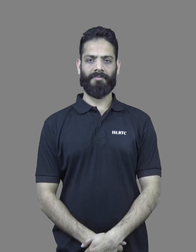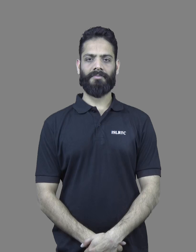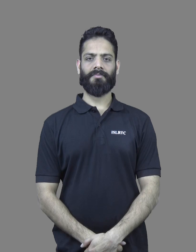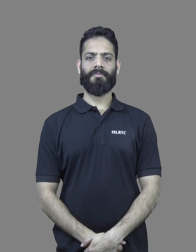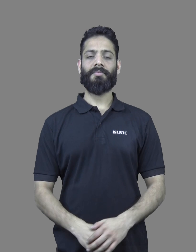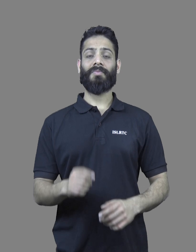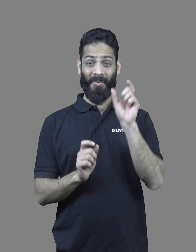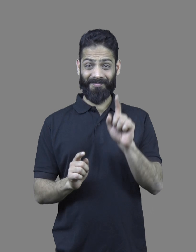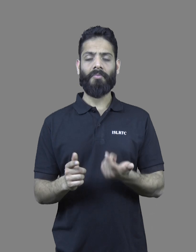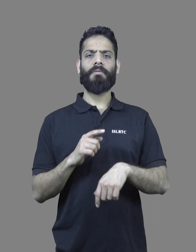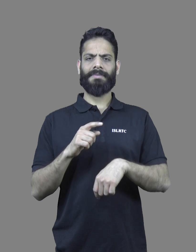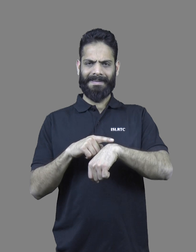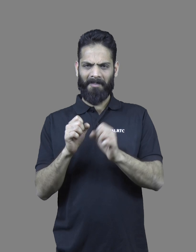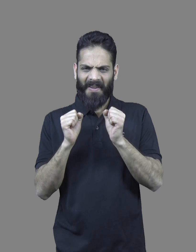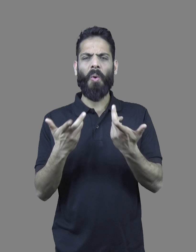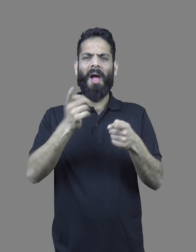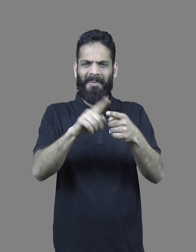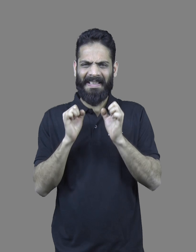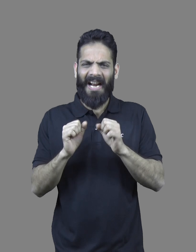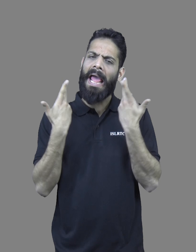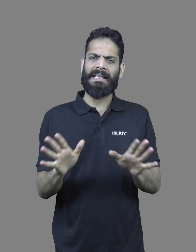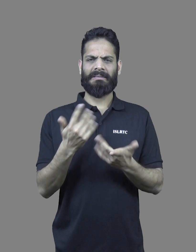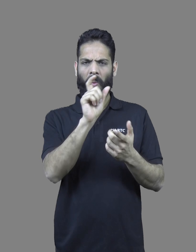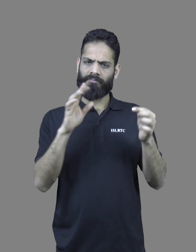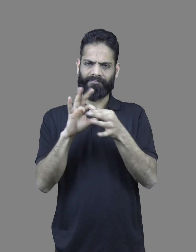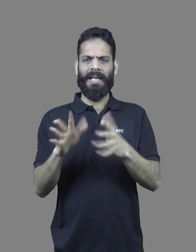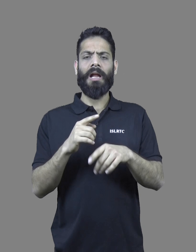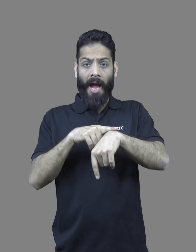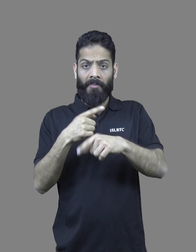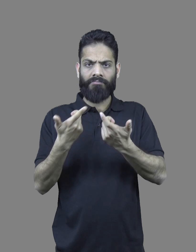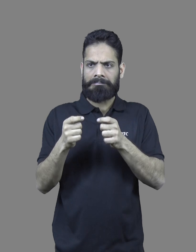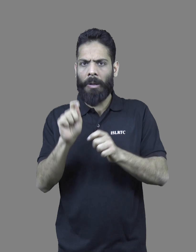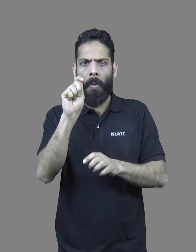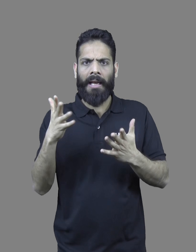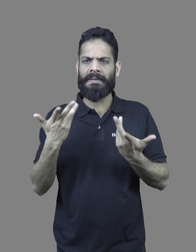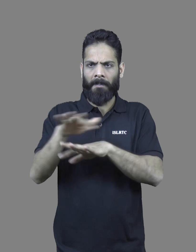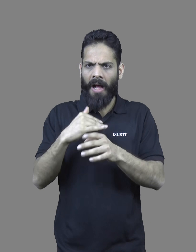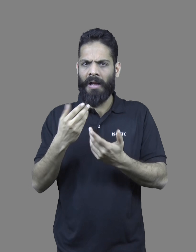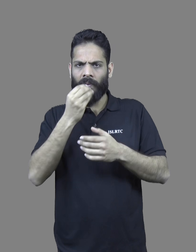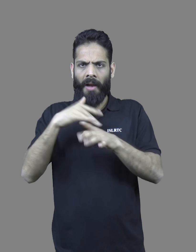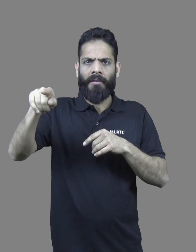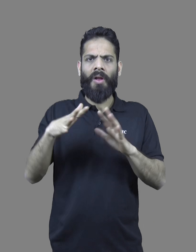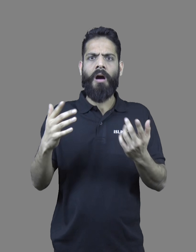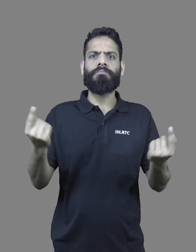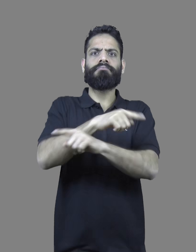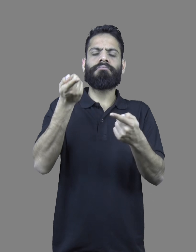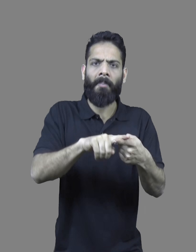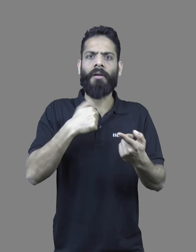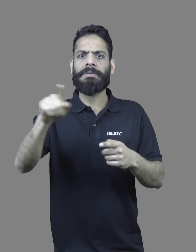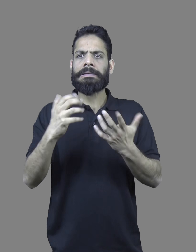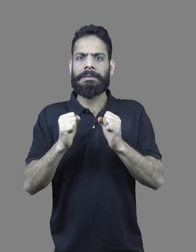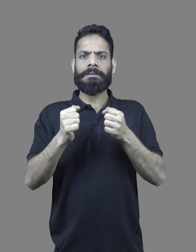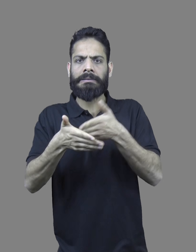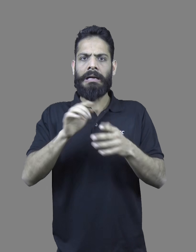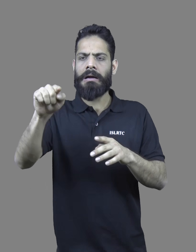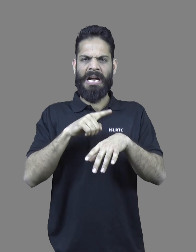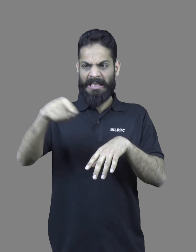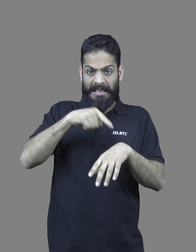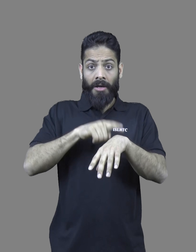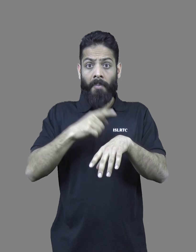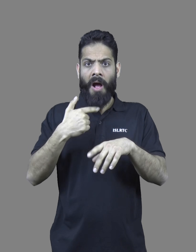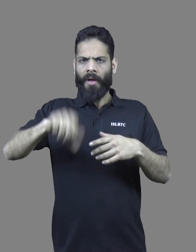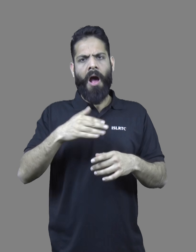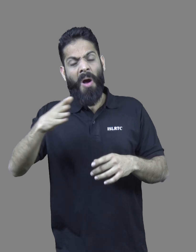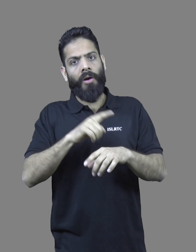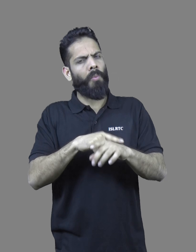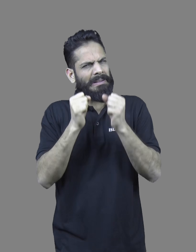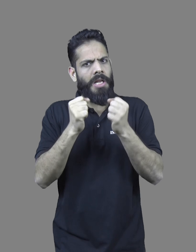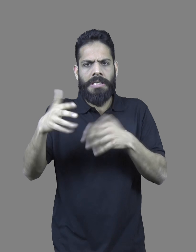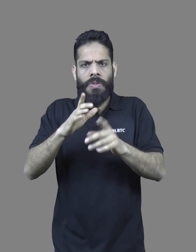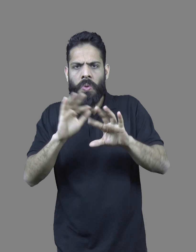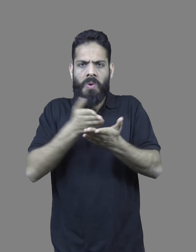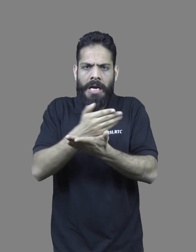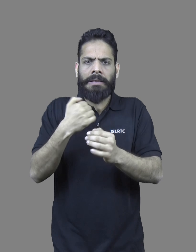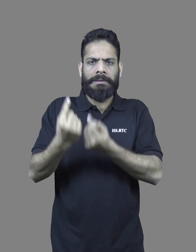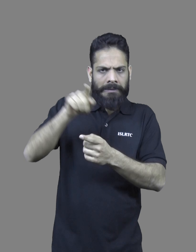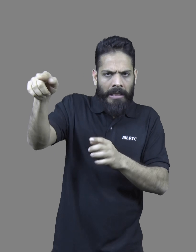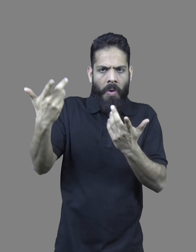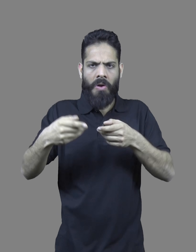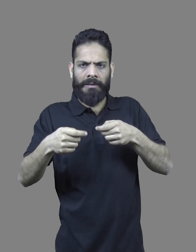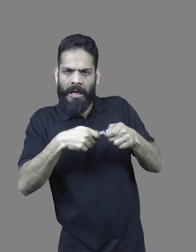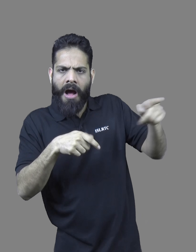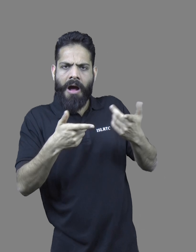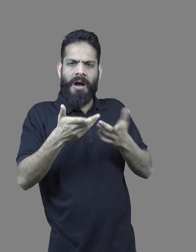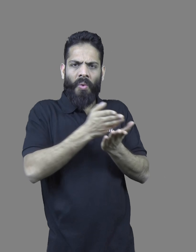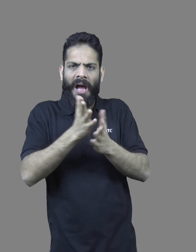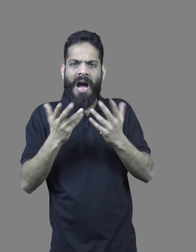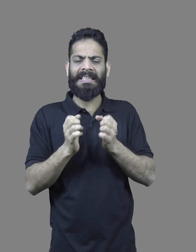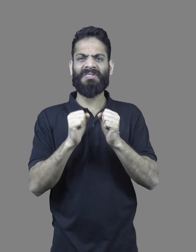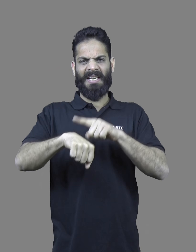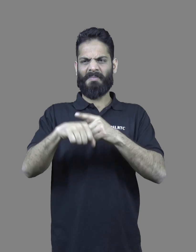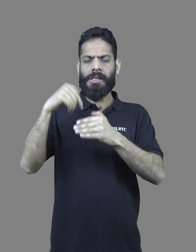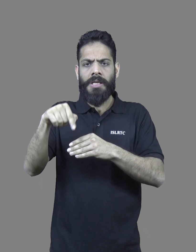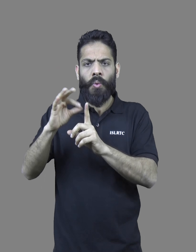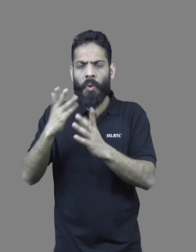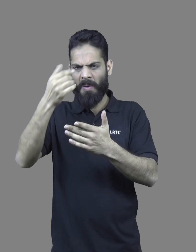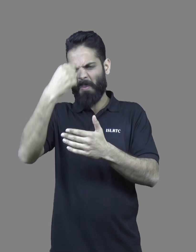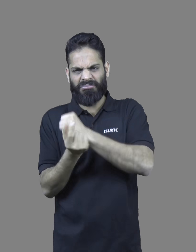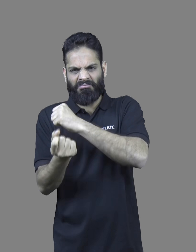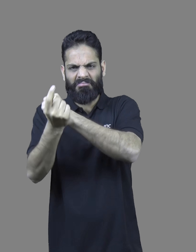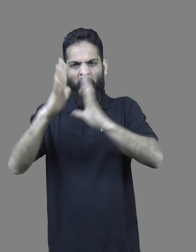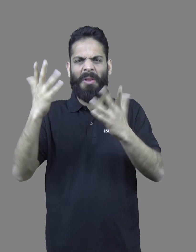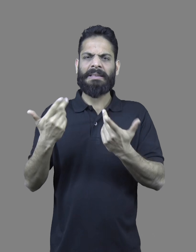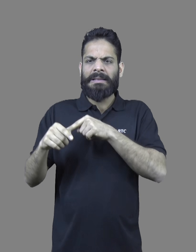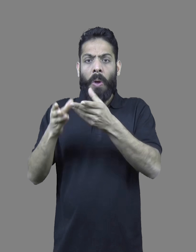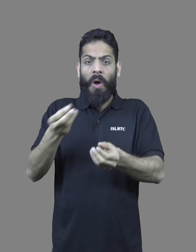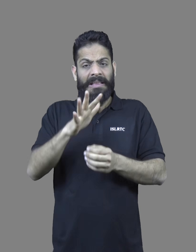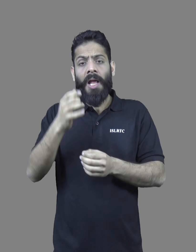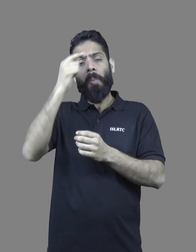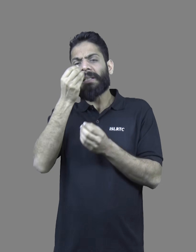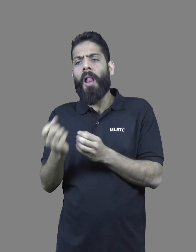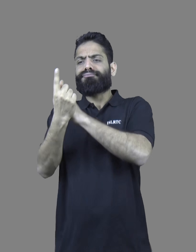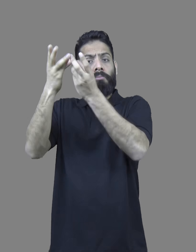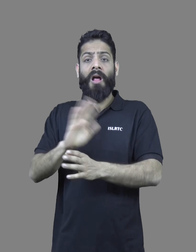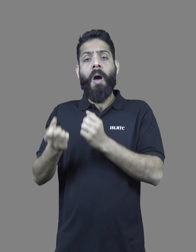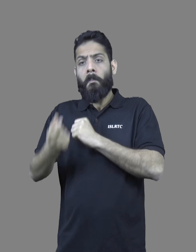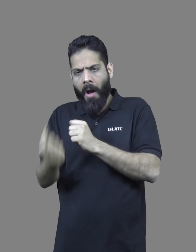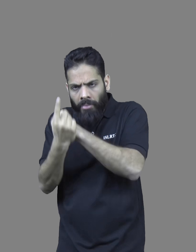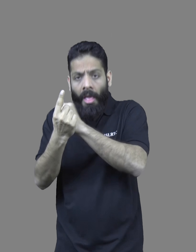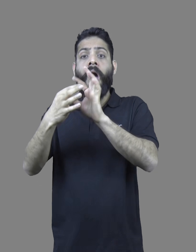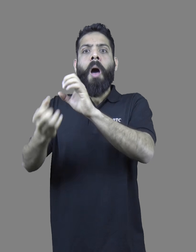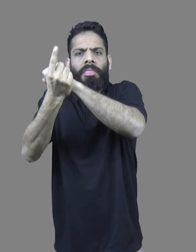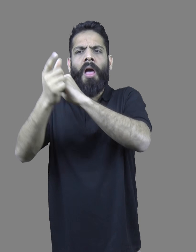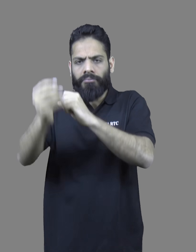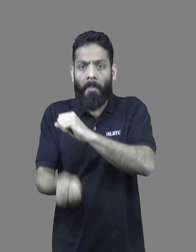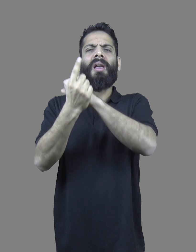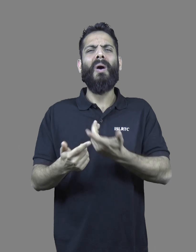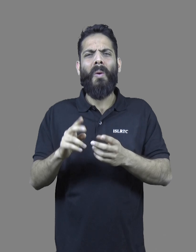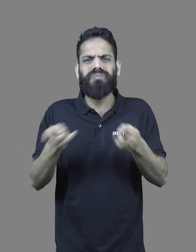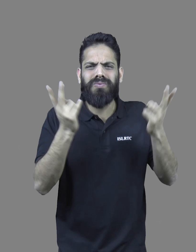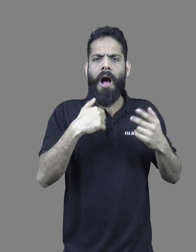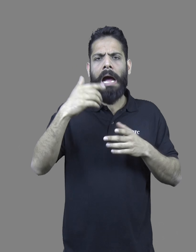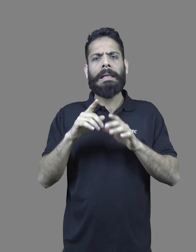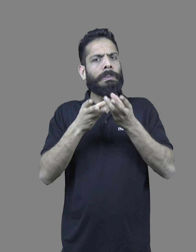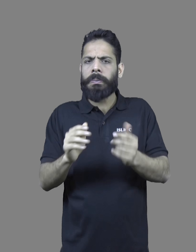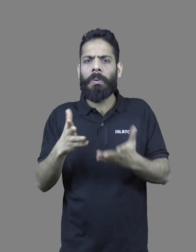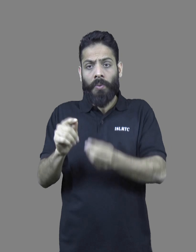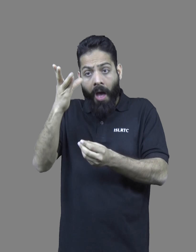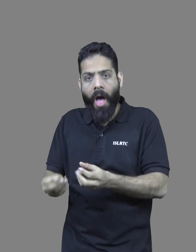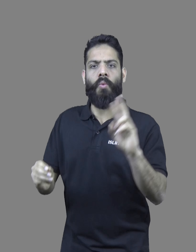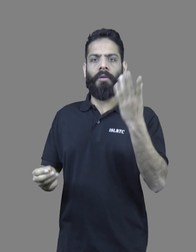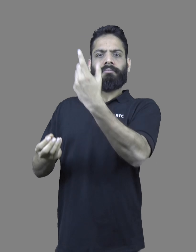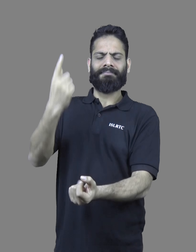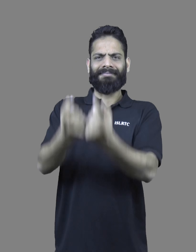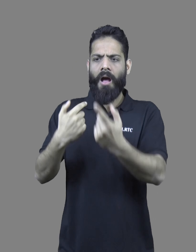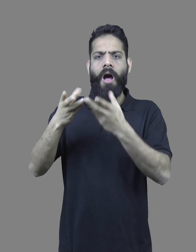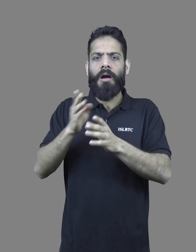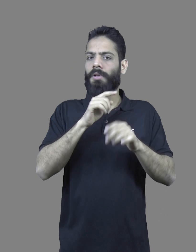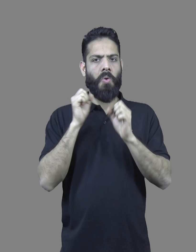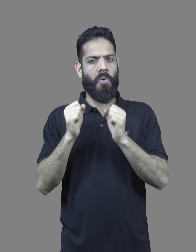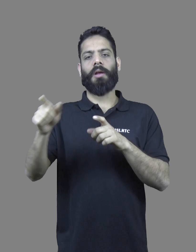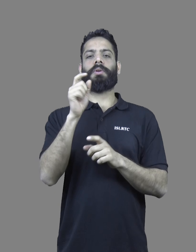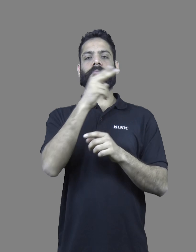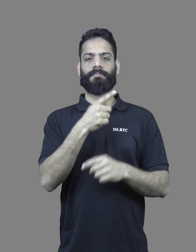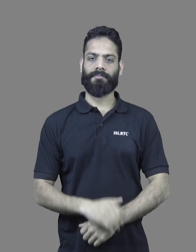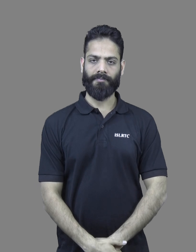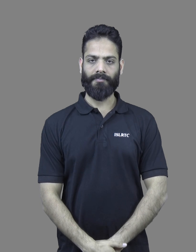Crisis